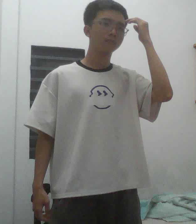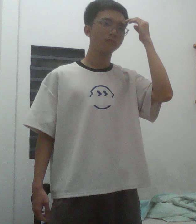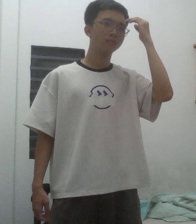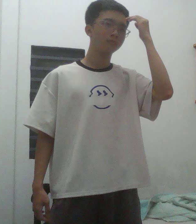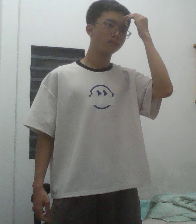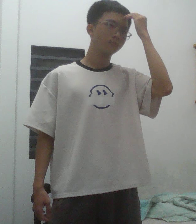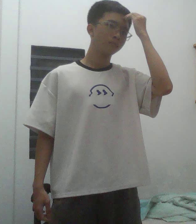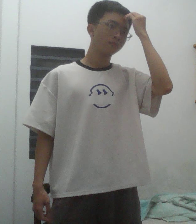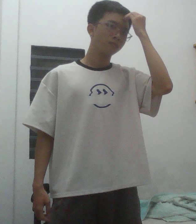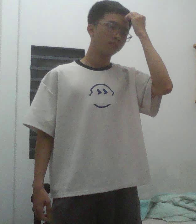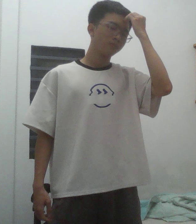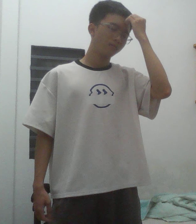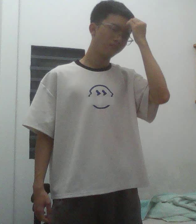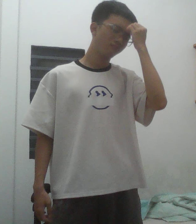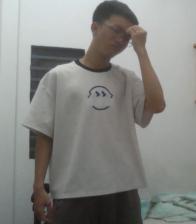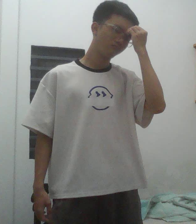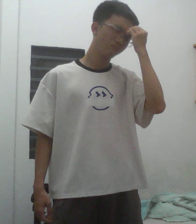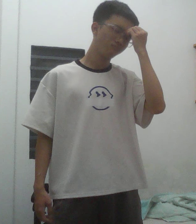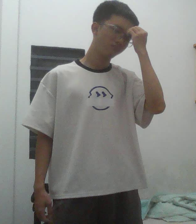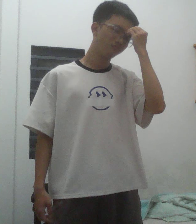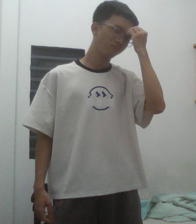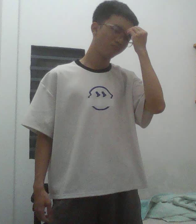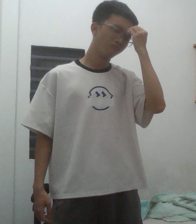benh